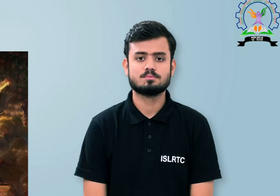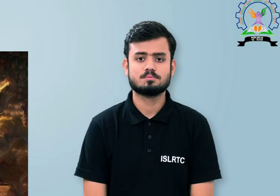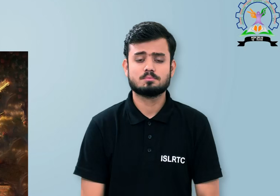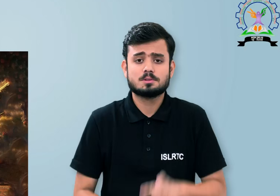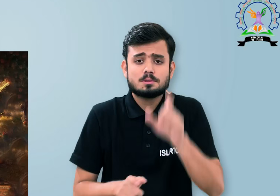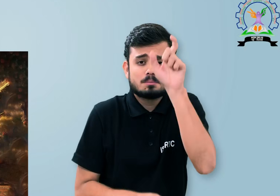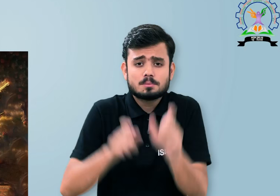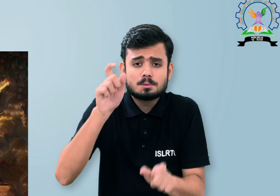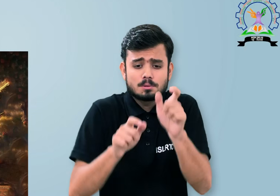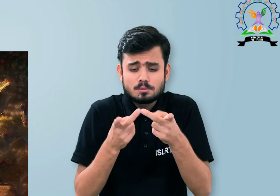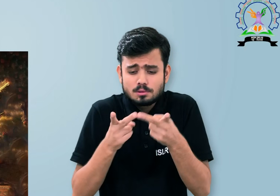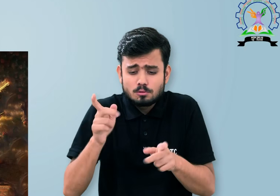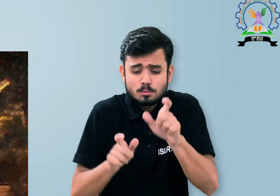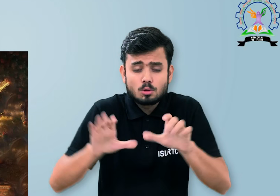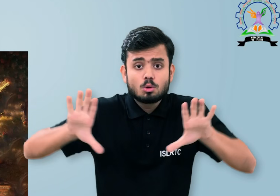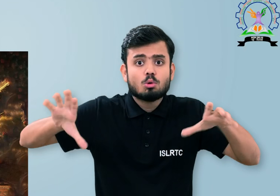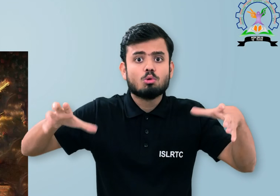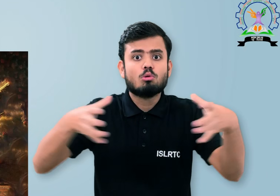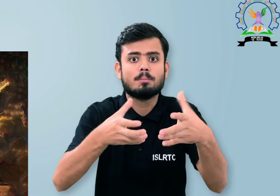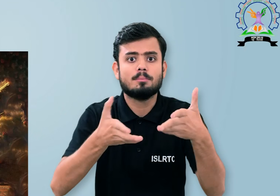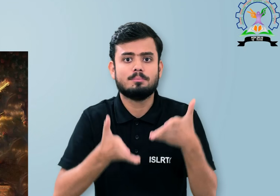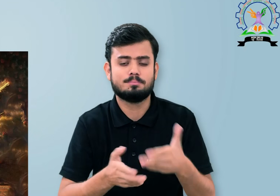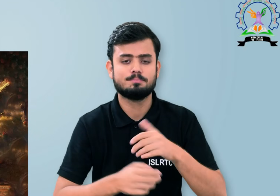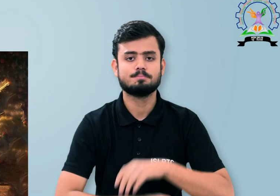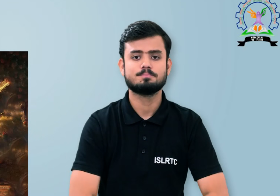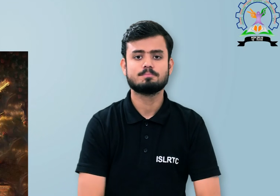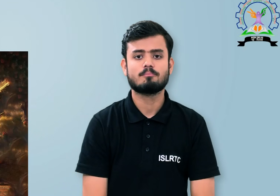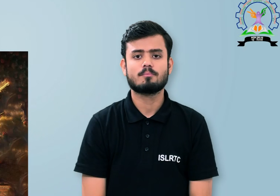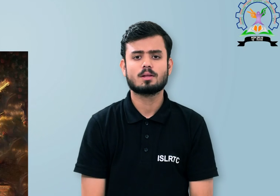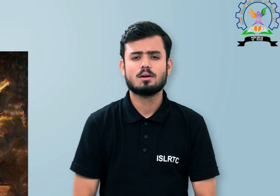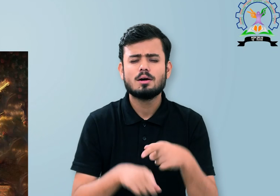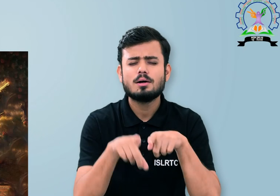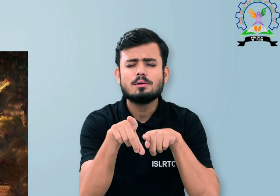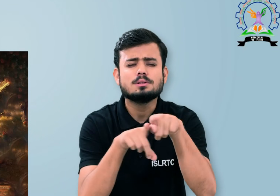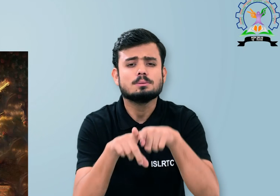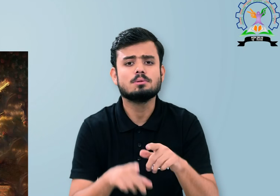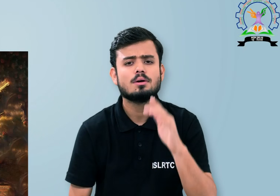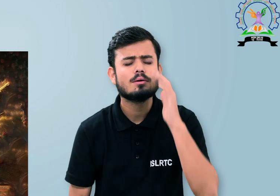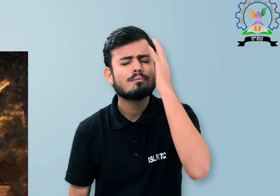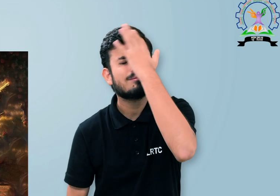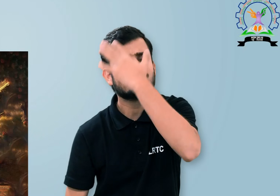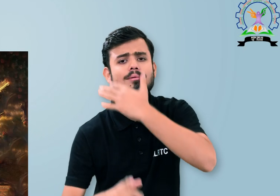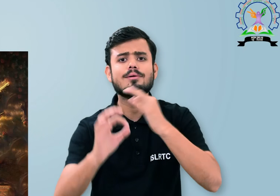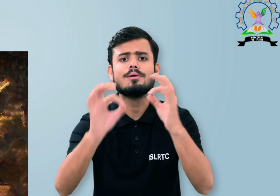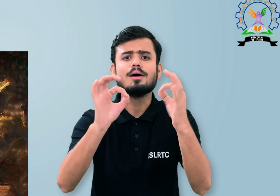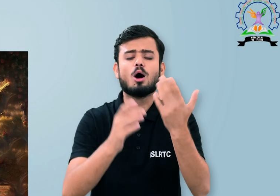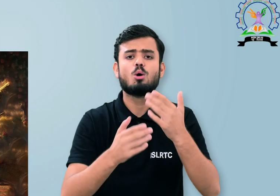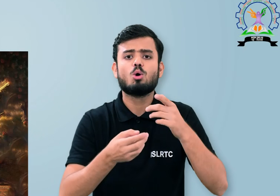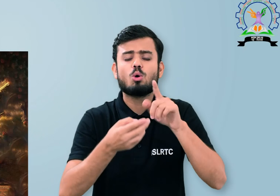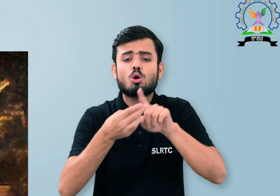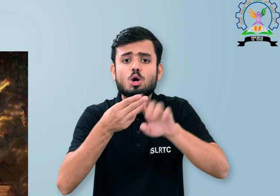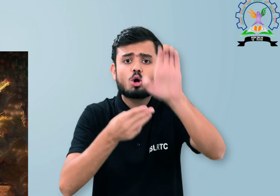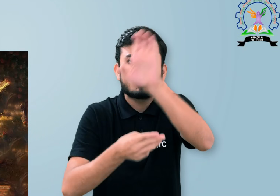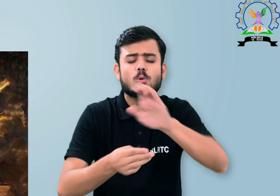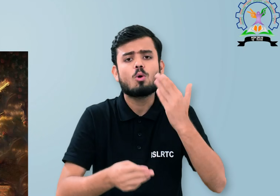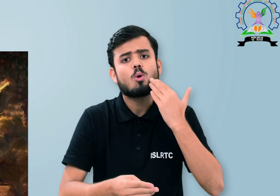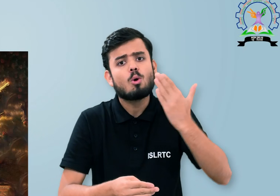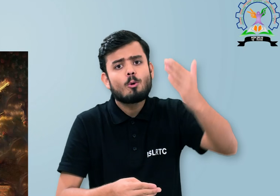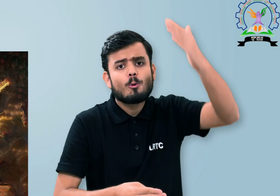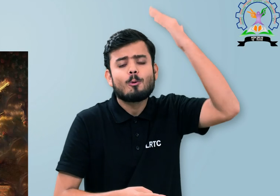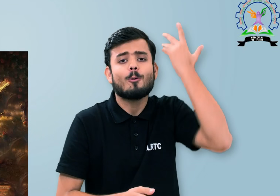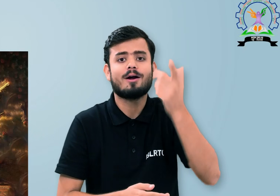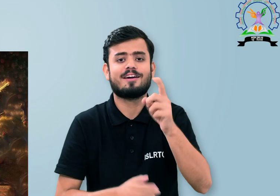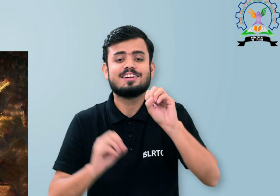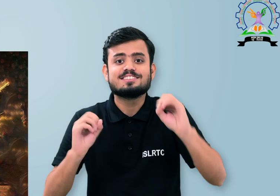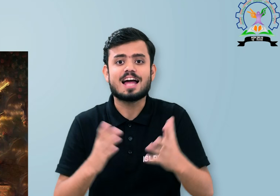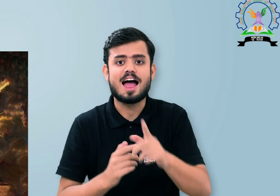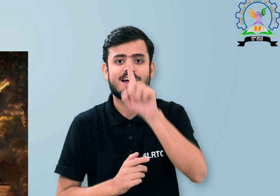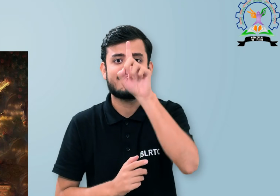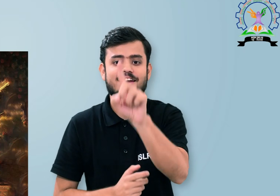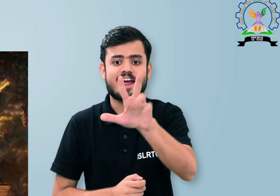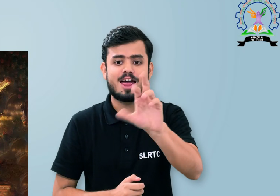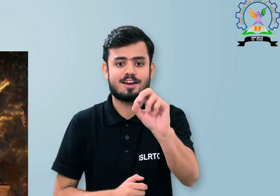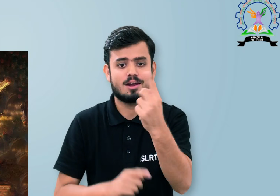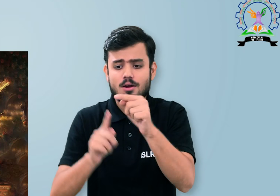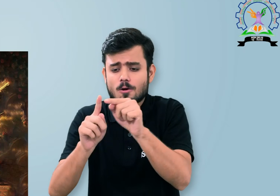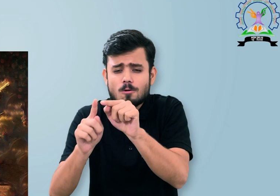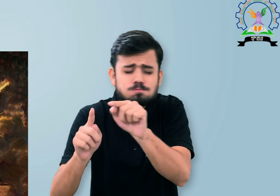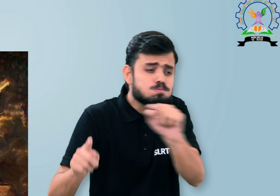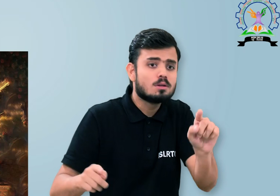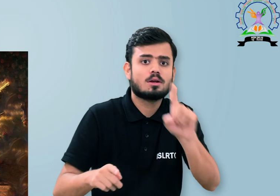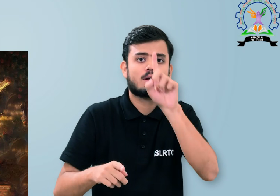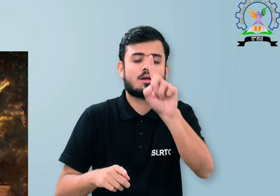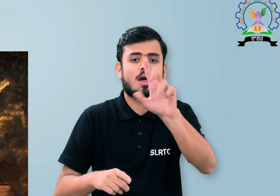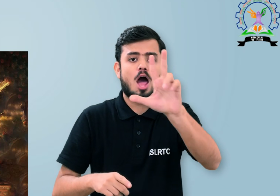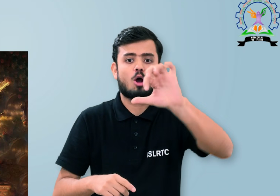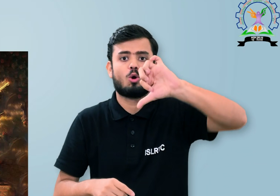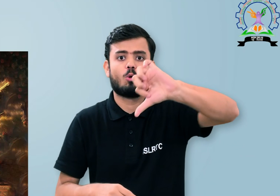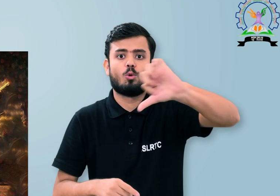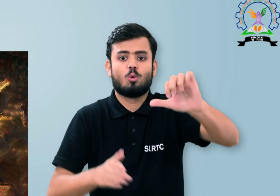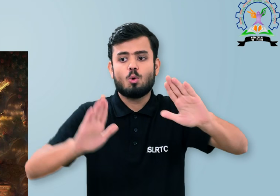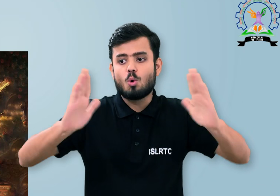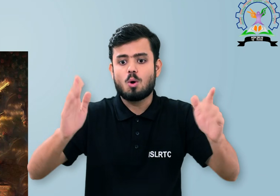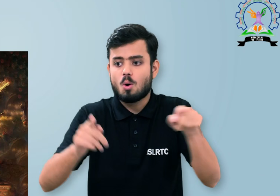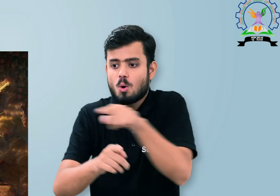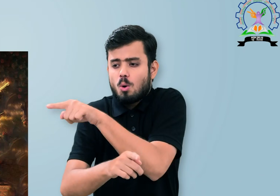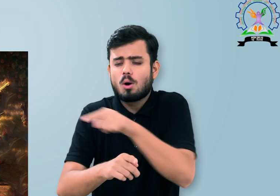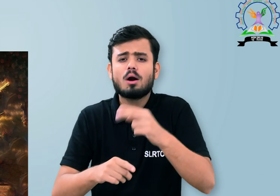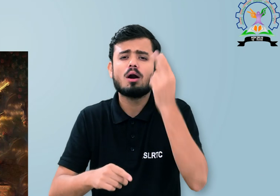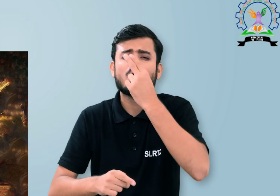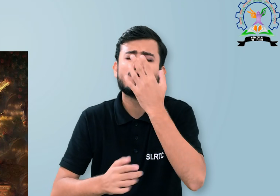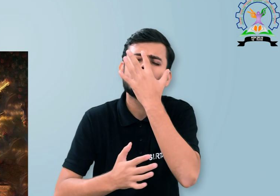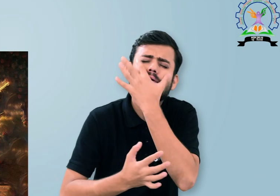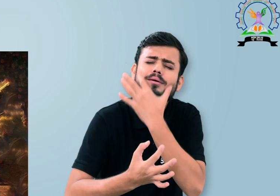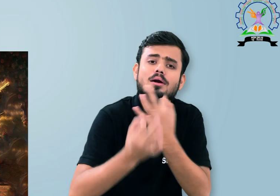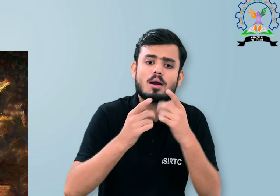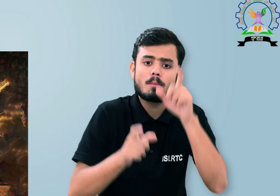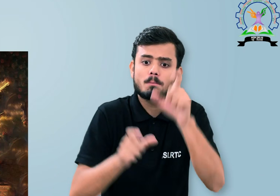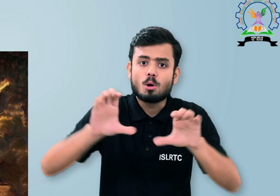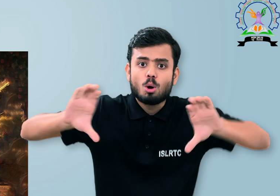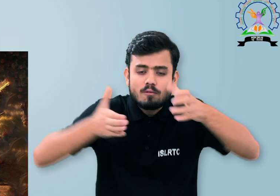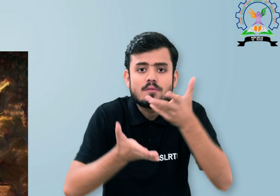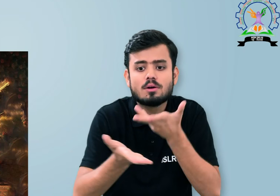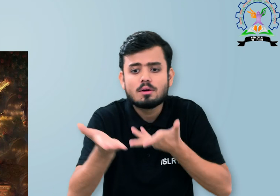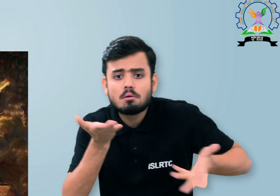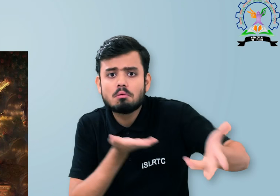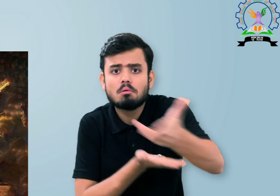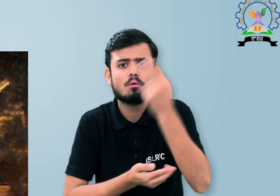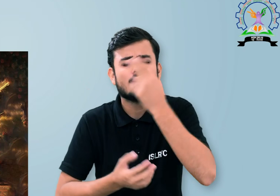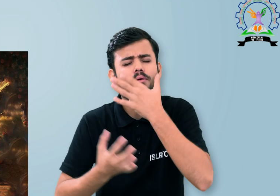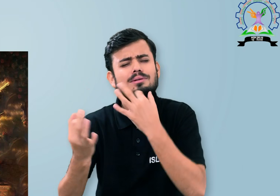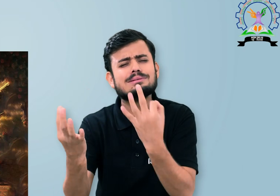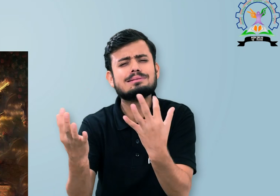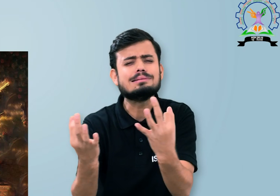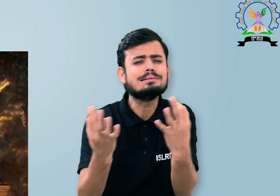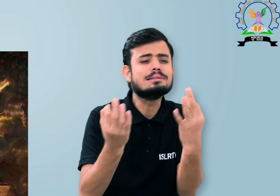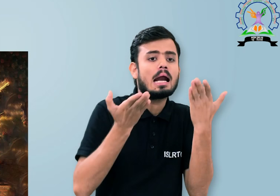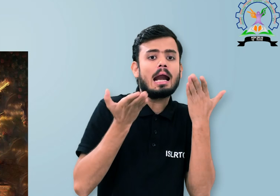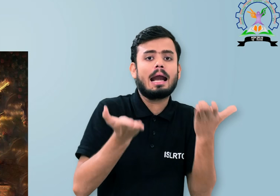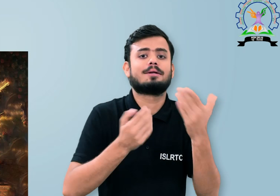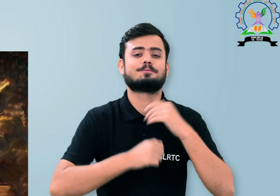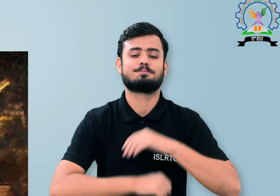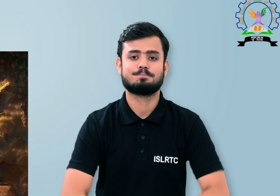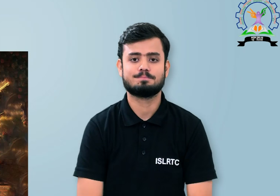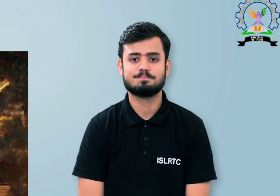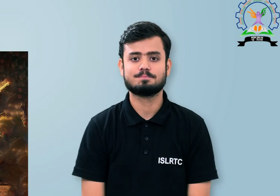Aestheticism Aestheticism, late 19th-century European arts movement which centred on the doctrine that art exists for the sake of its beauty alone, and that it need serve no political, didactic, or other purpose.